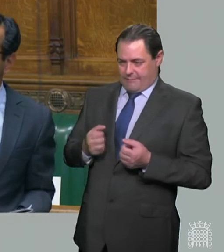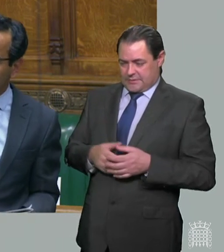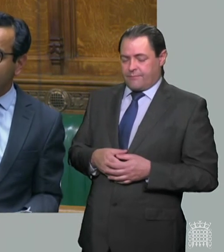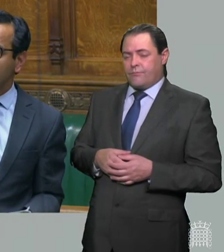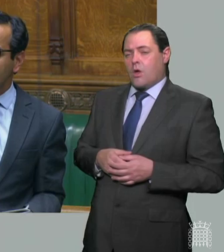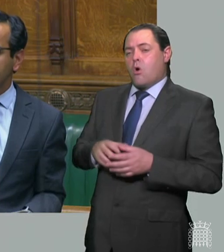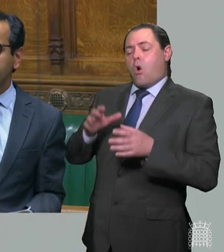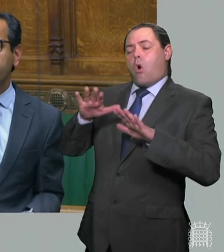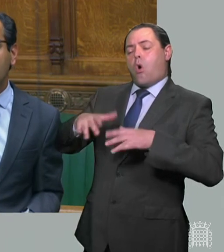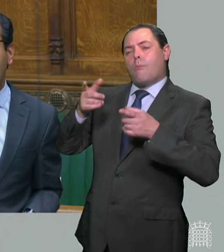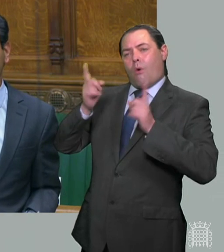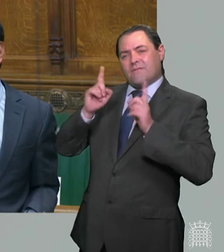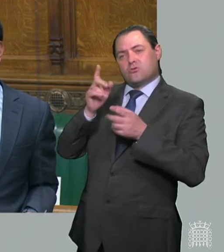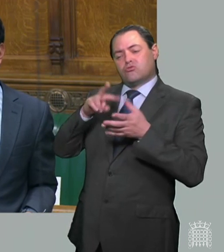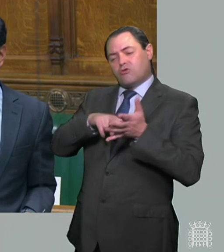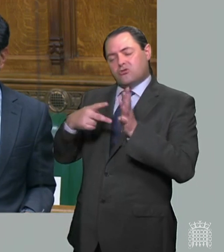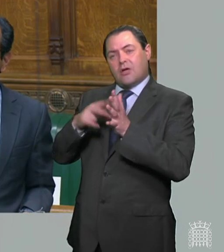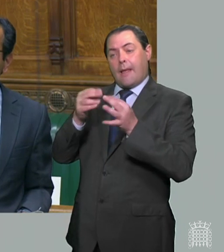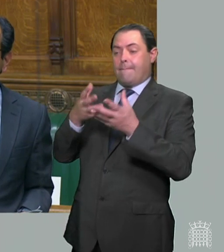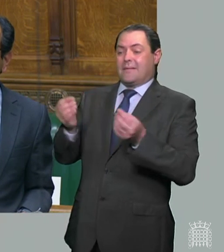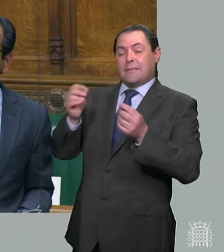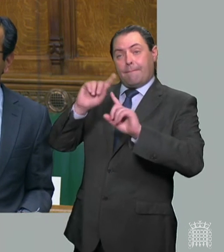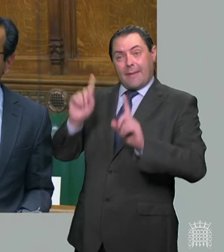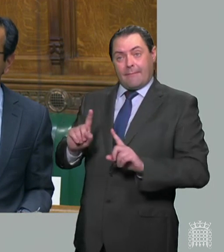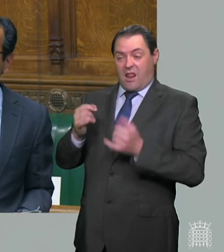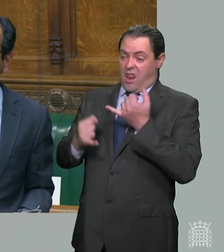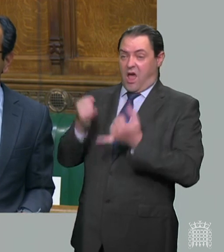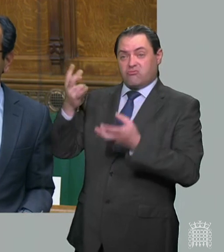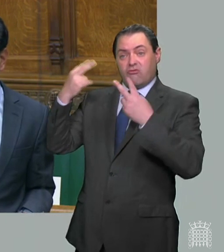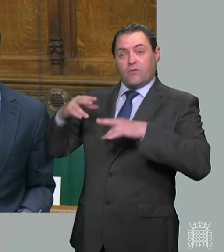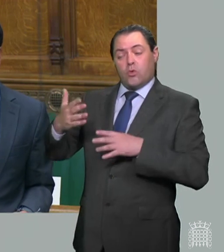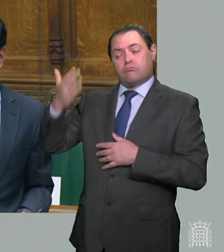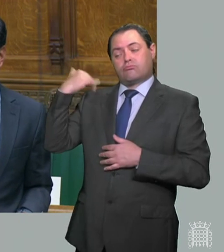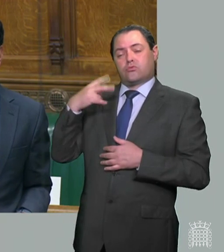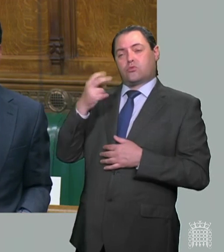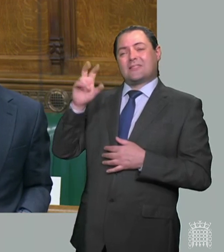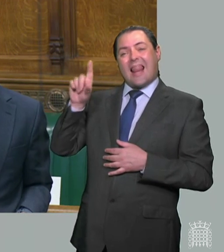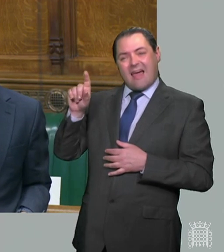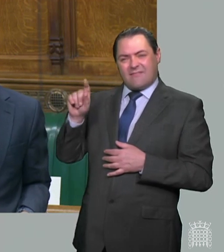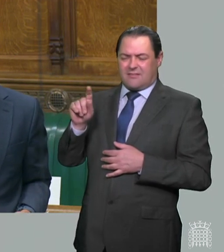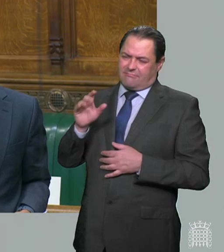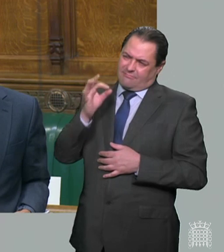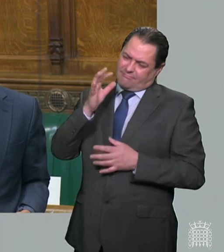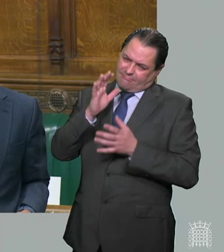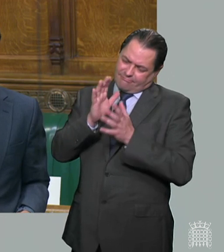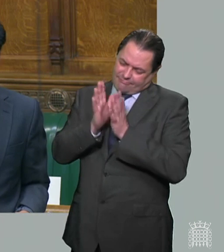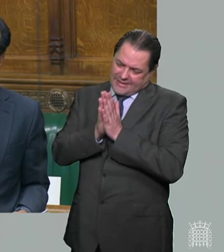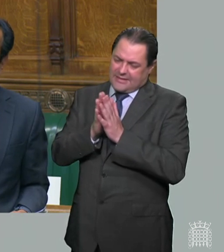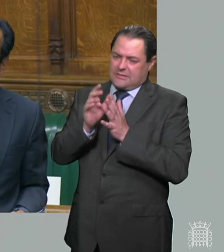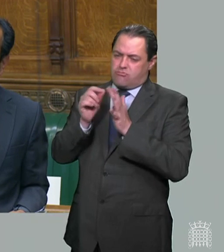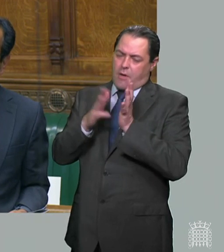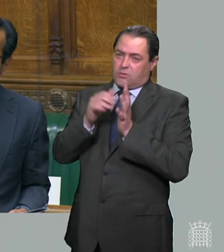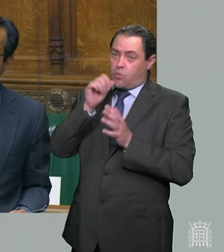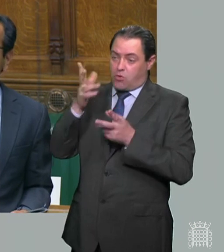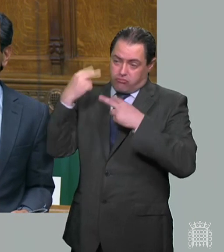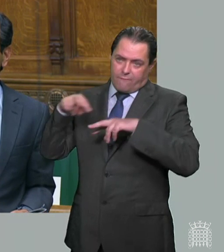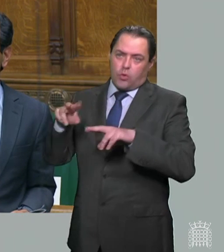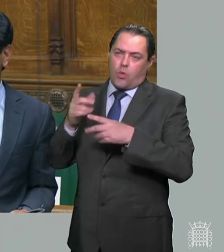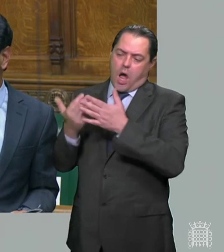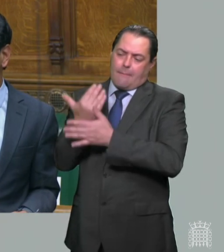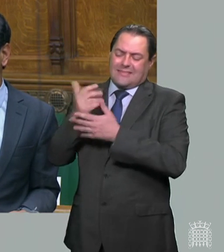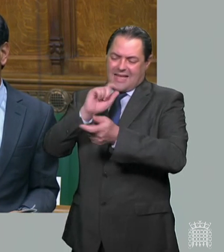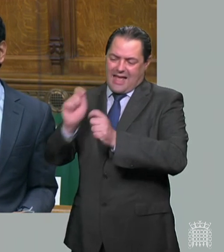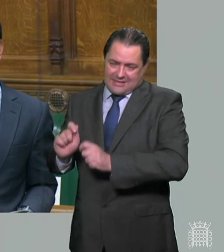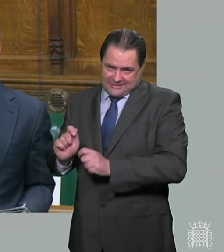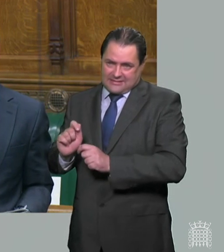The Home Office’s strategy on missing people has not been reviewed since 2011, so will the Prime Minister please urgently get the strategy reviewed and updated?